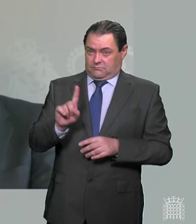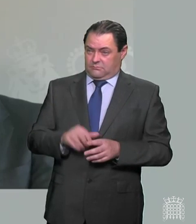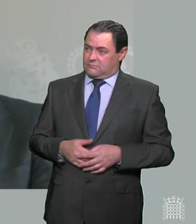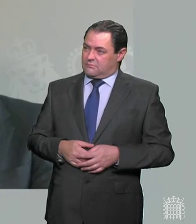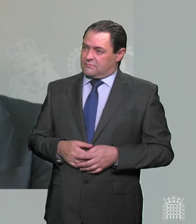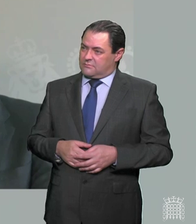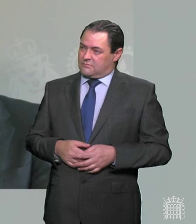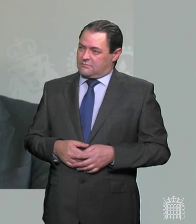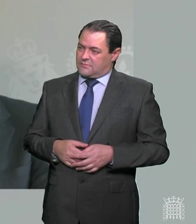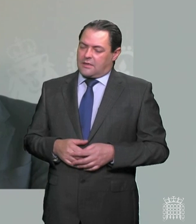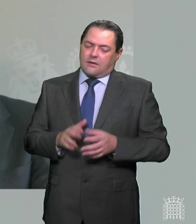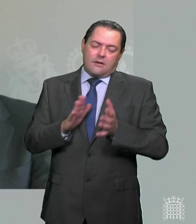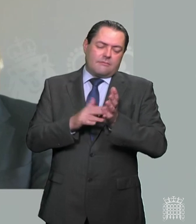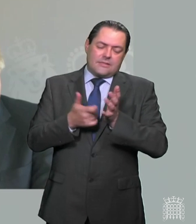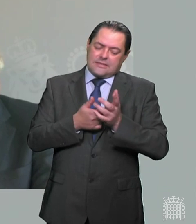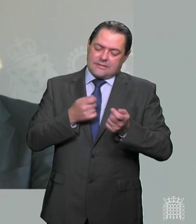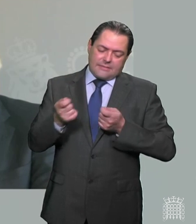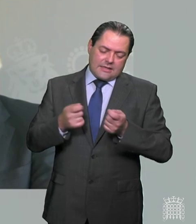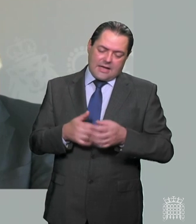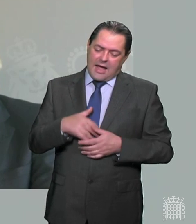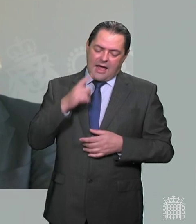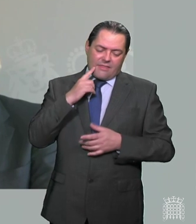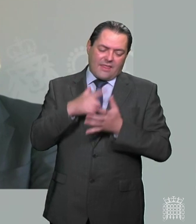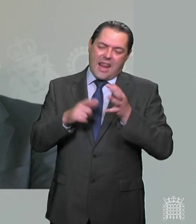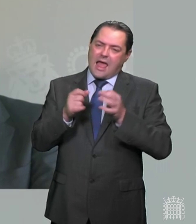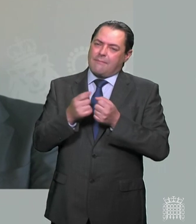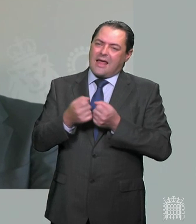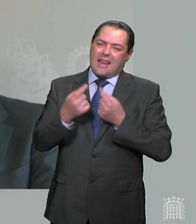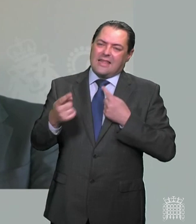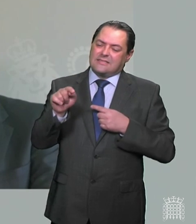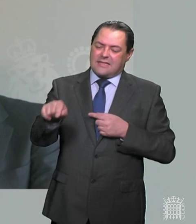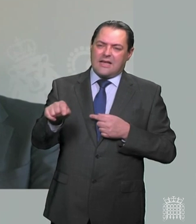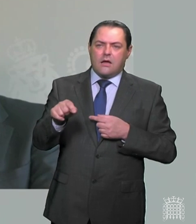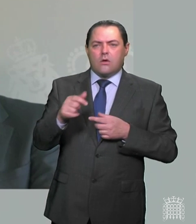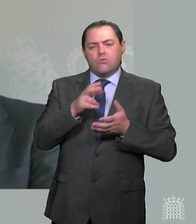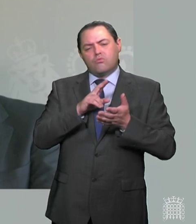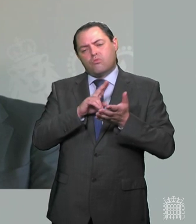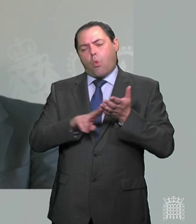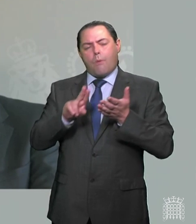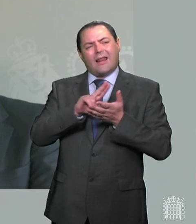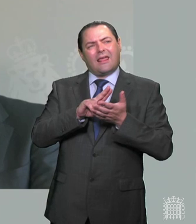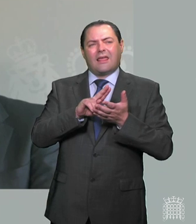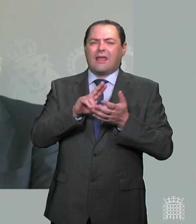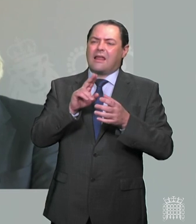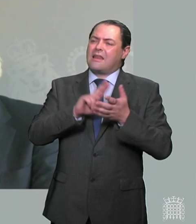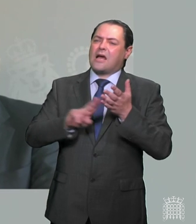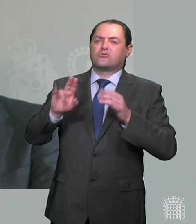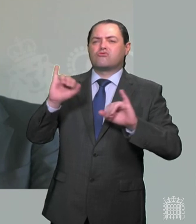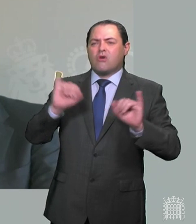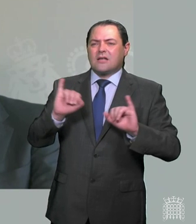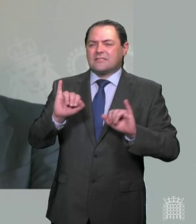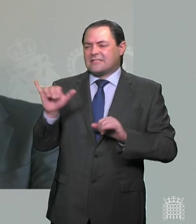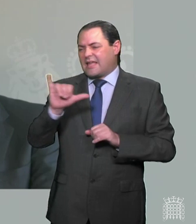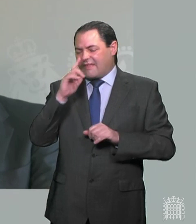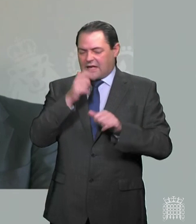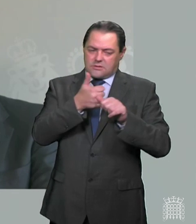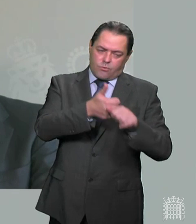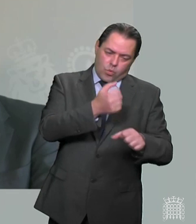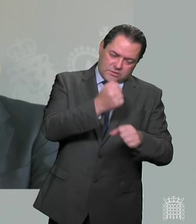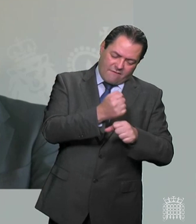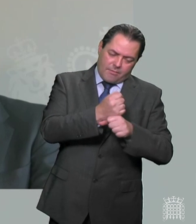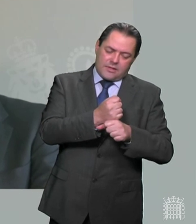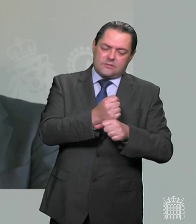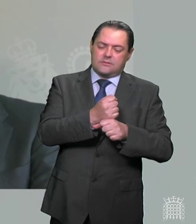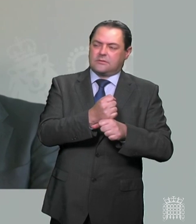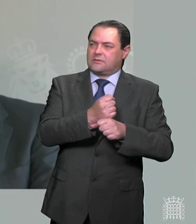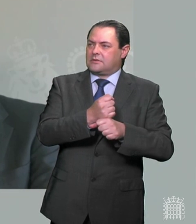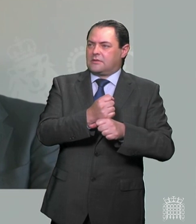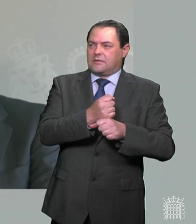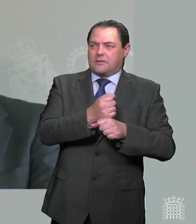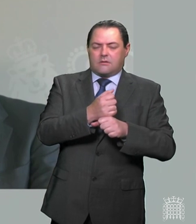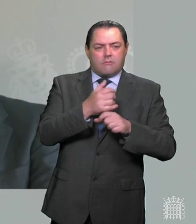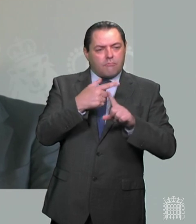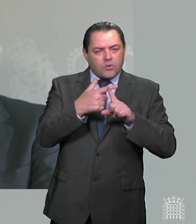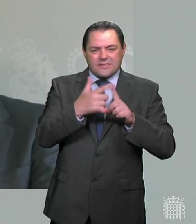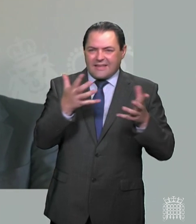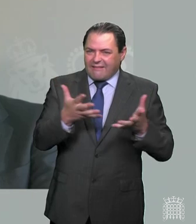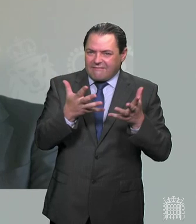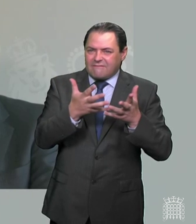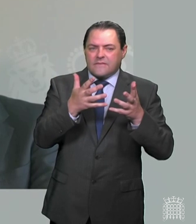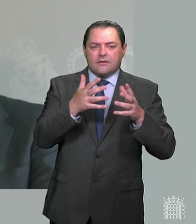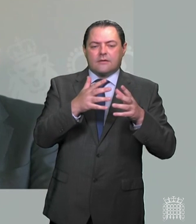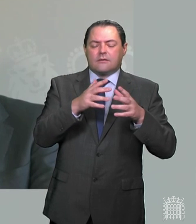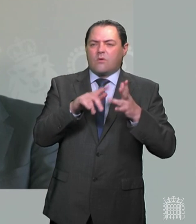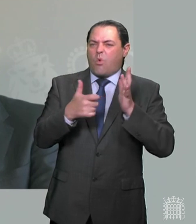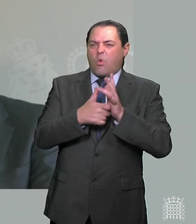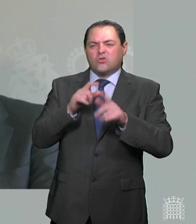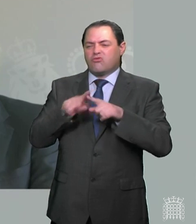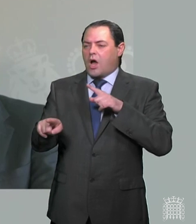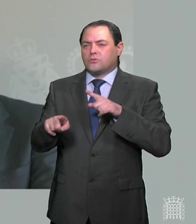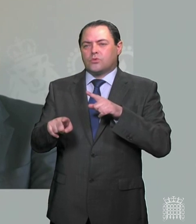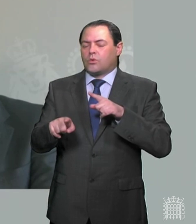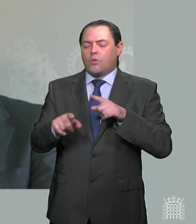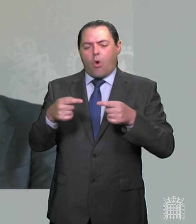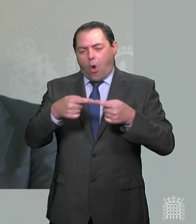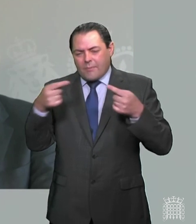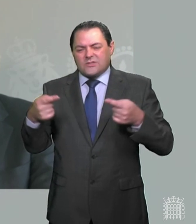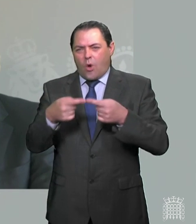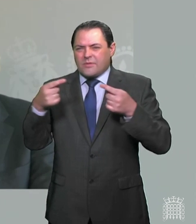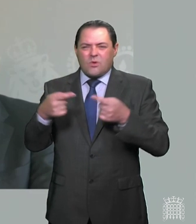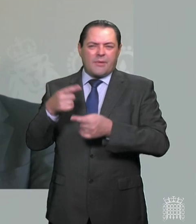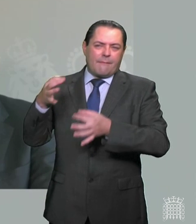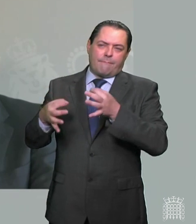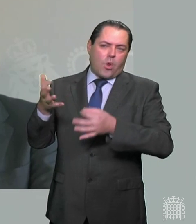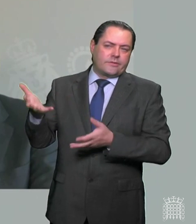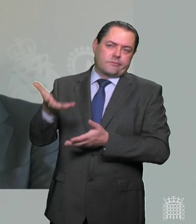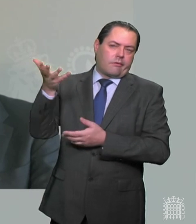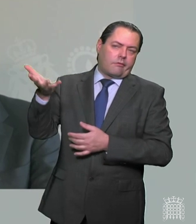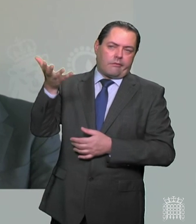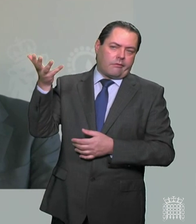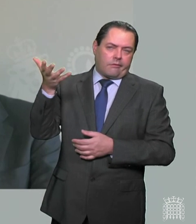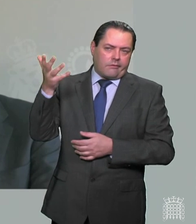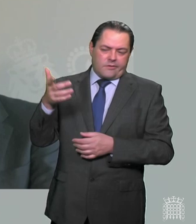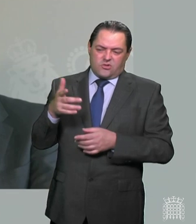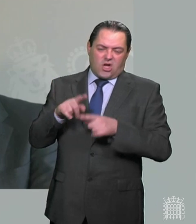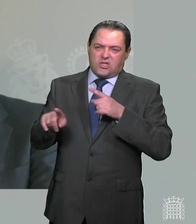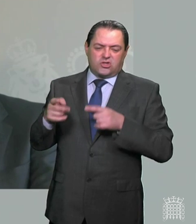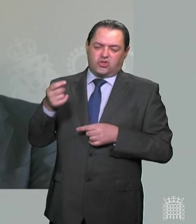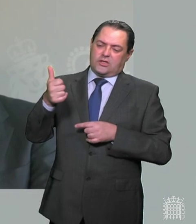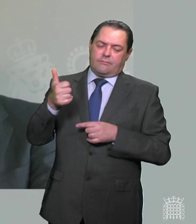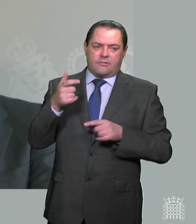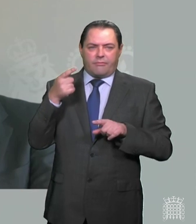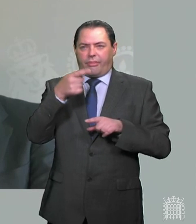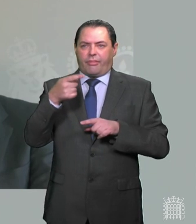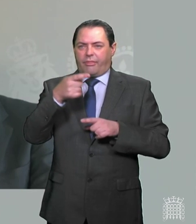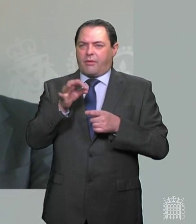The Labour leader traditionally has a choice in a national crisis, and that is whether to get behind the Government and to offer constructive opposition, or to try endlessly to oppose for the sake of it and to try to score cheap political points.